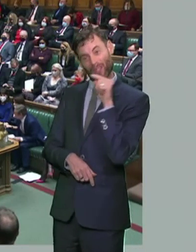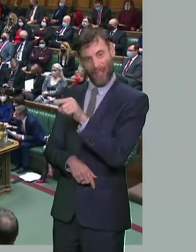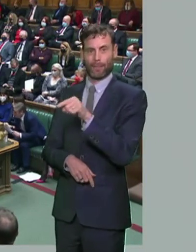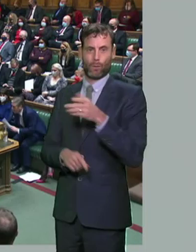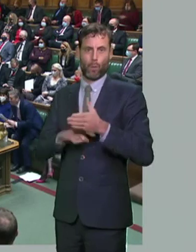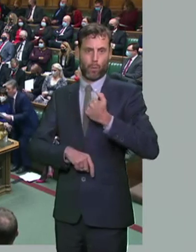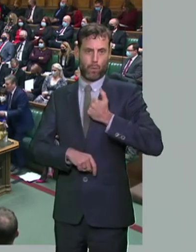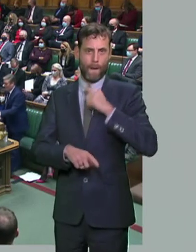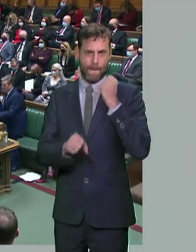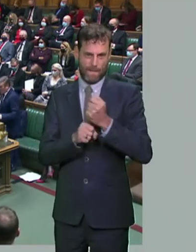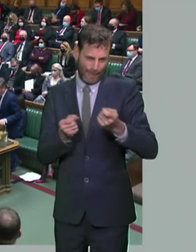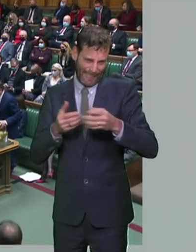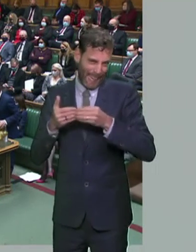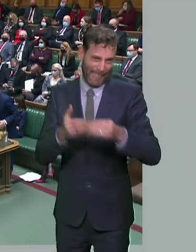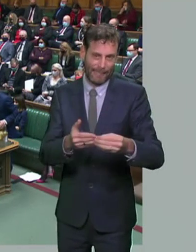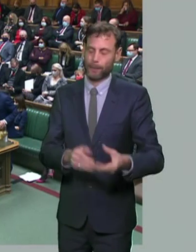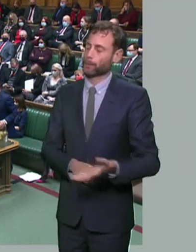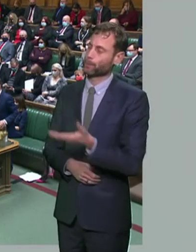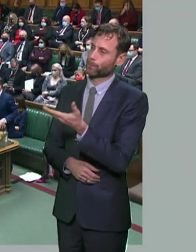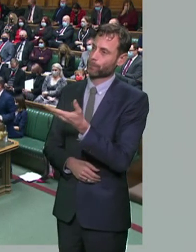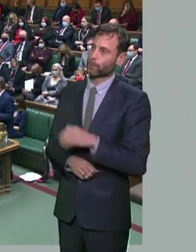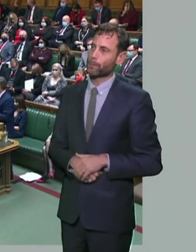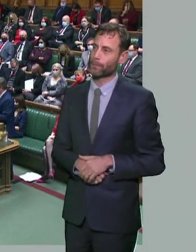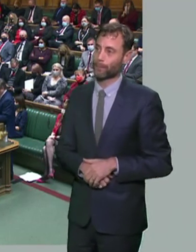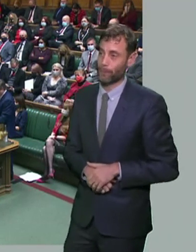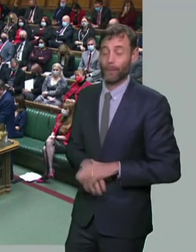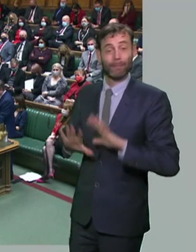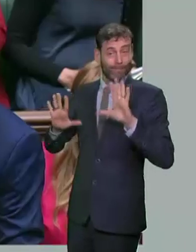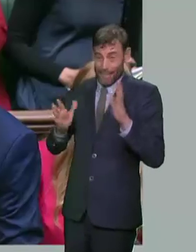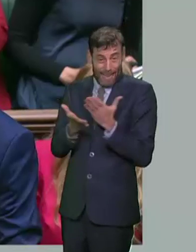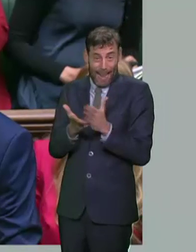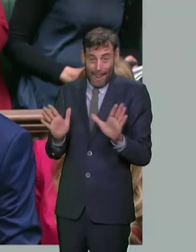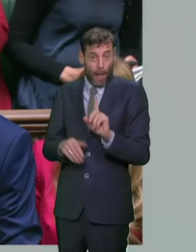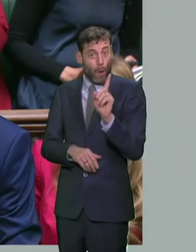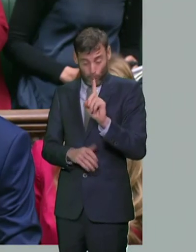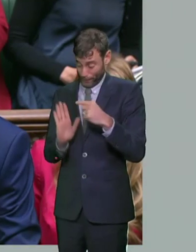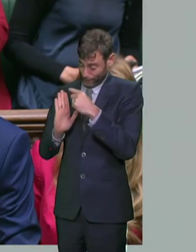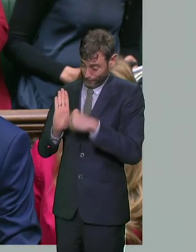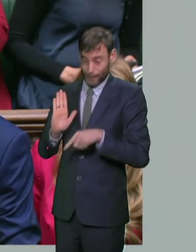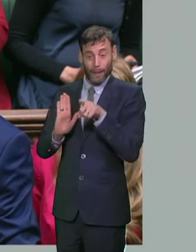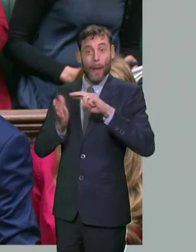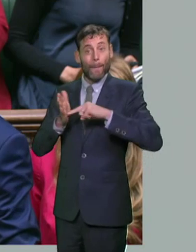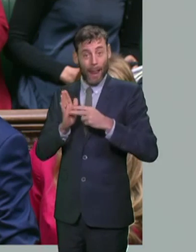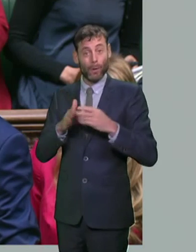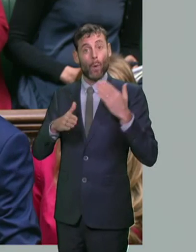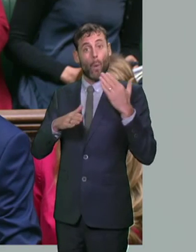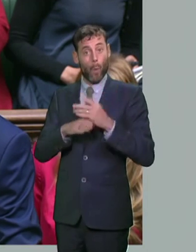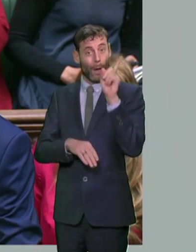There is no getting away from it: working people are being asked to pay twice.